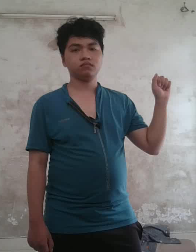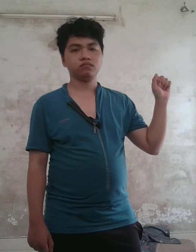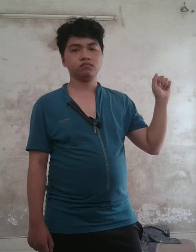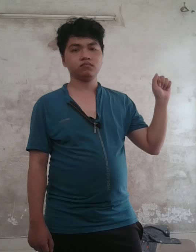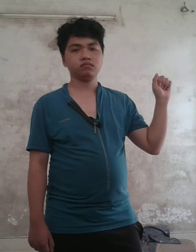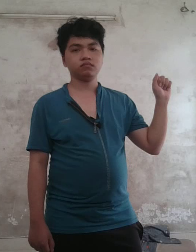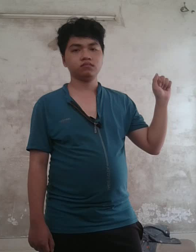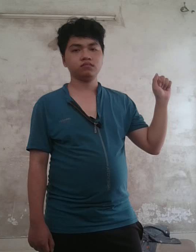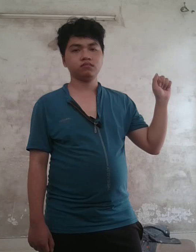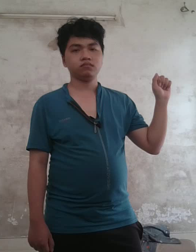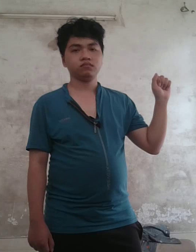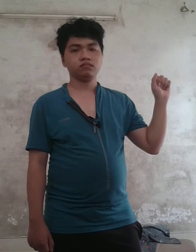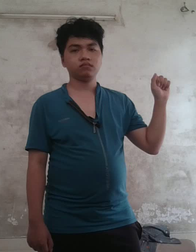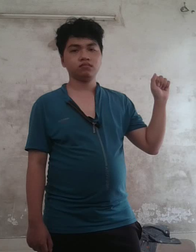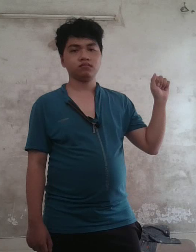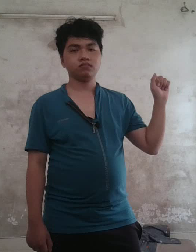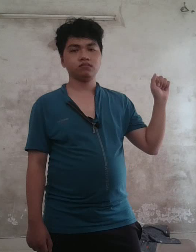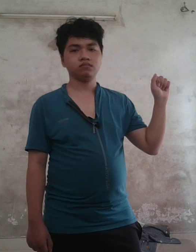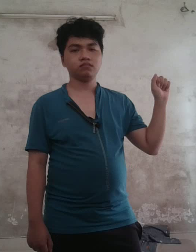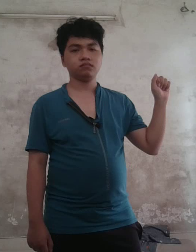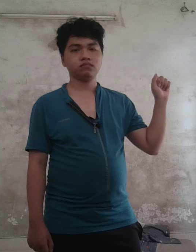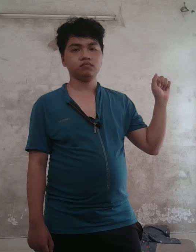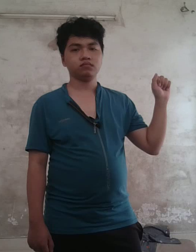a